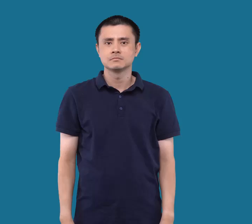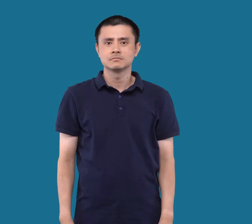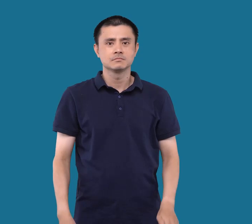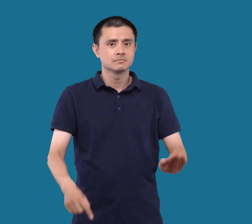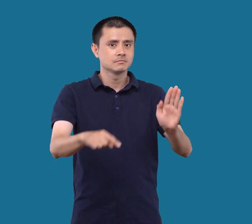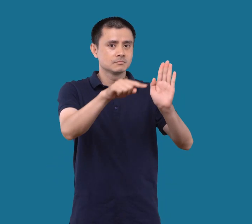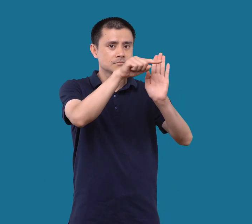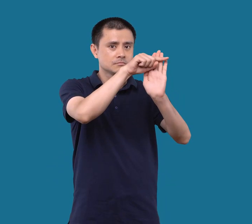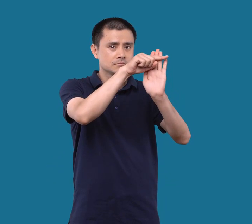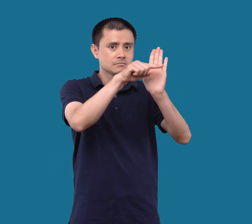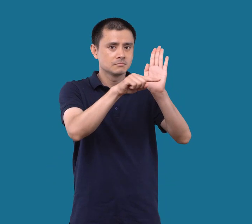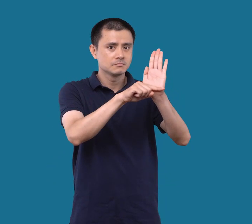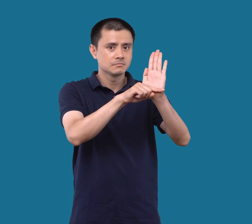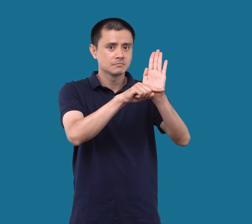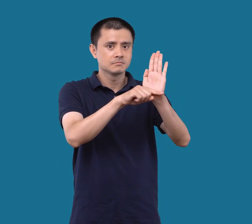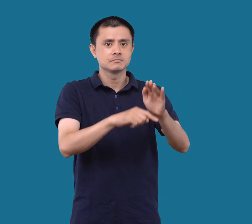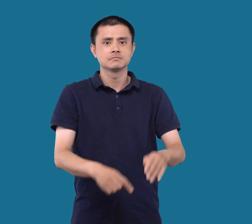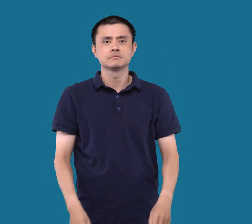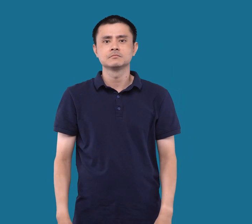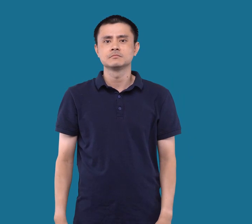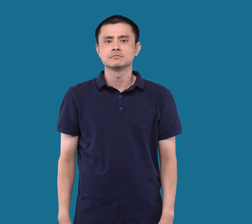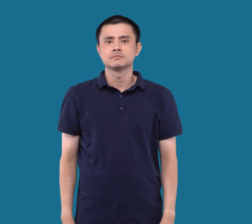danh sách